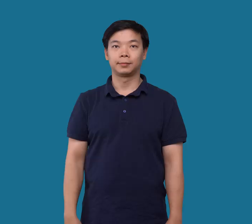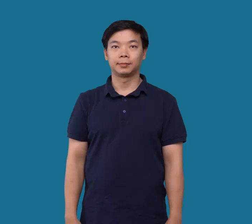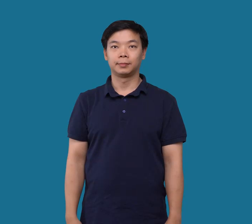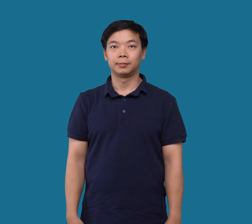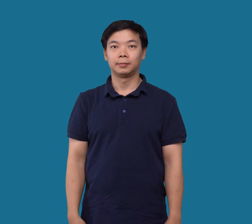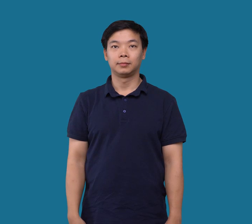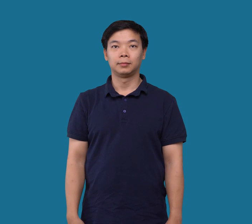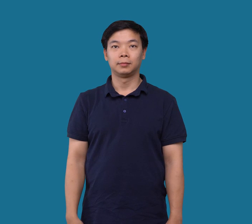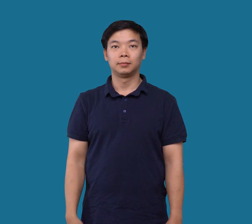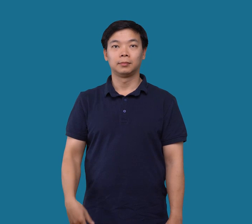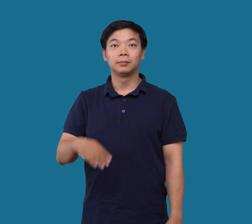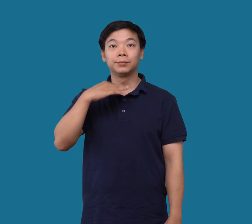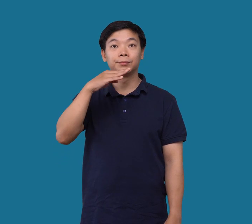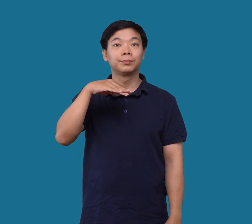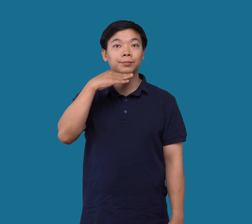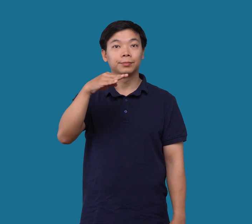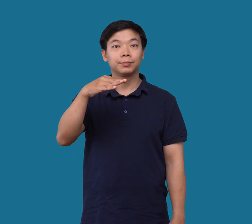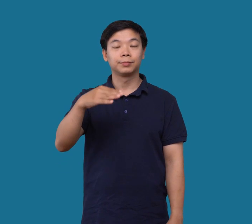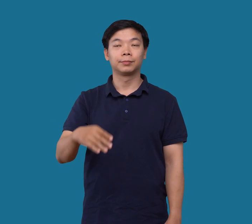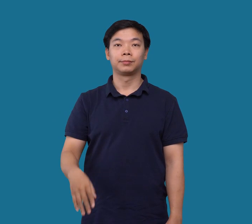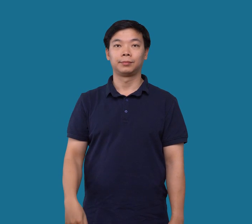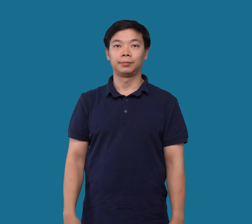màu trắng